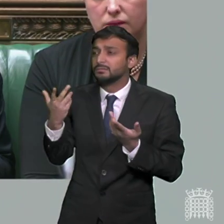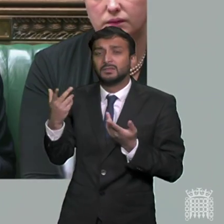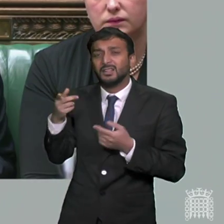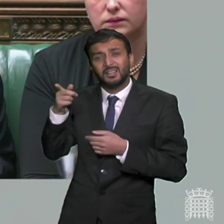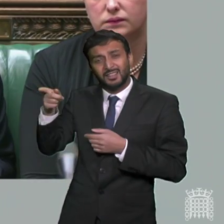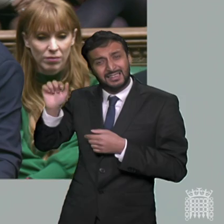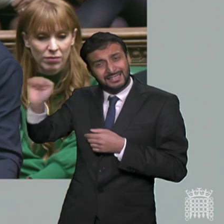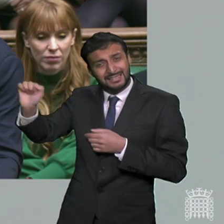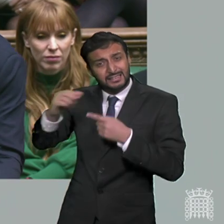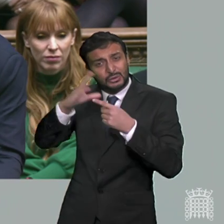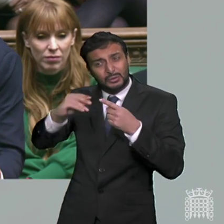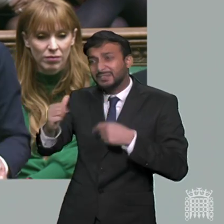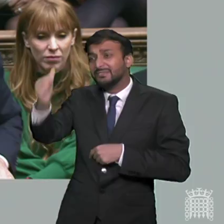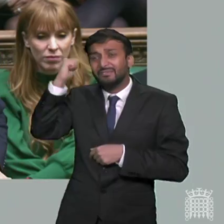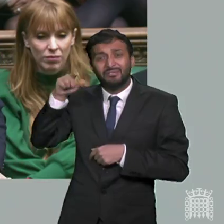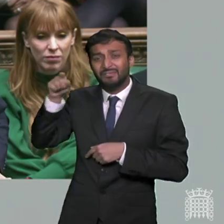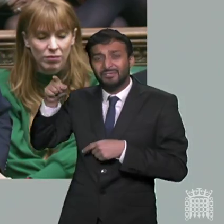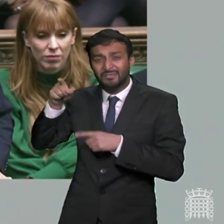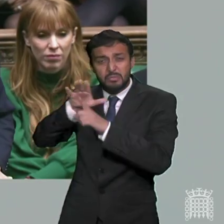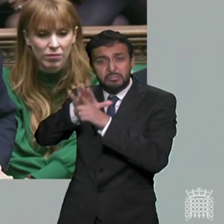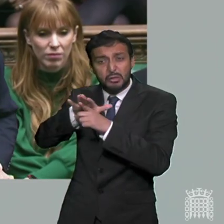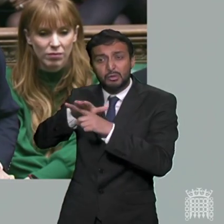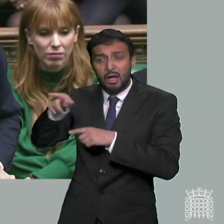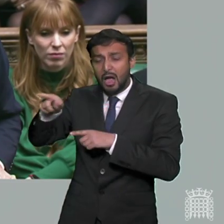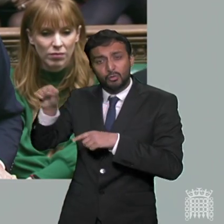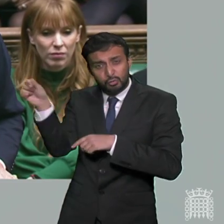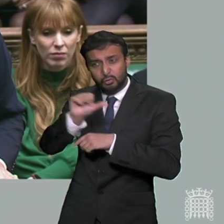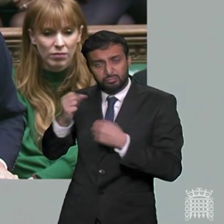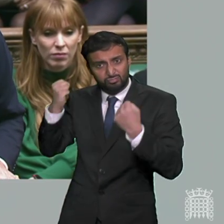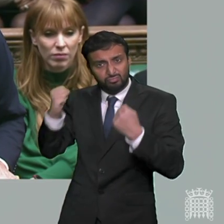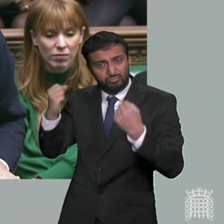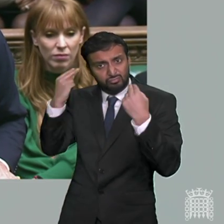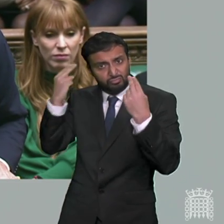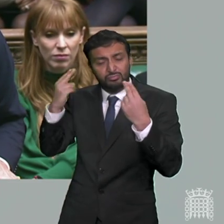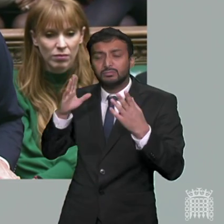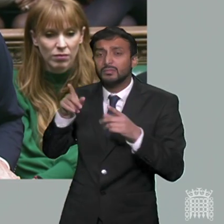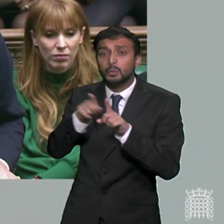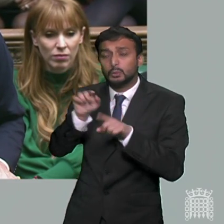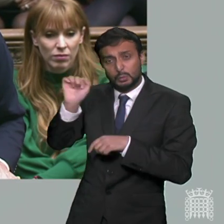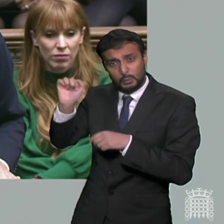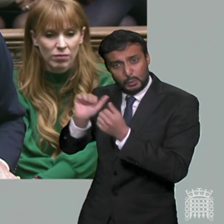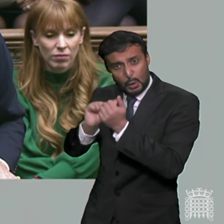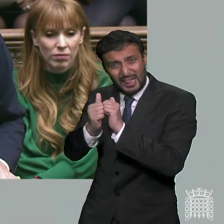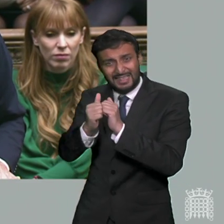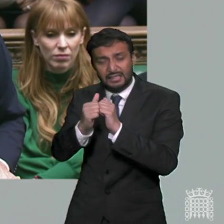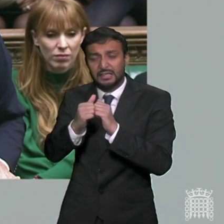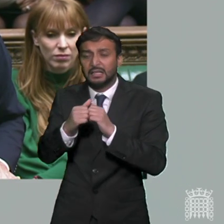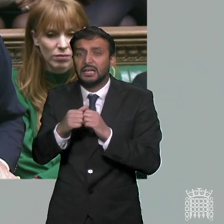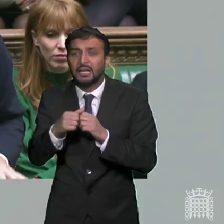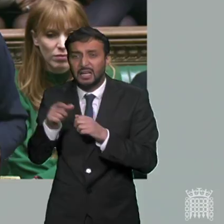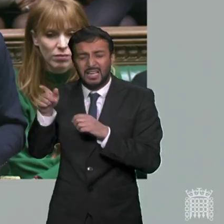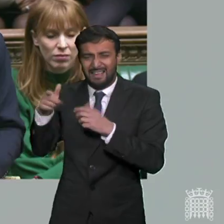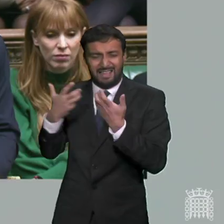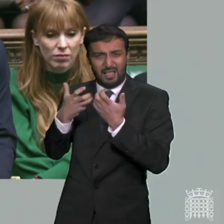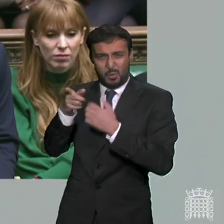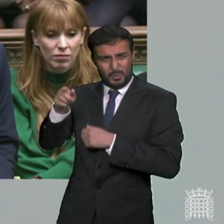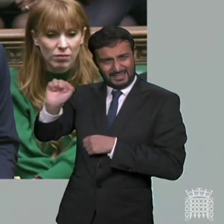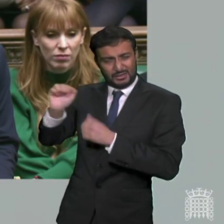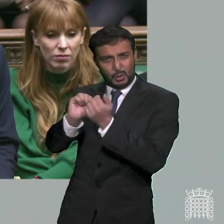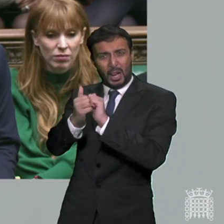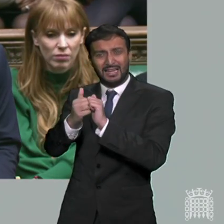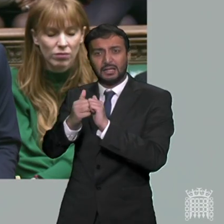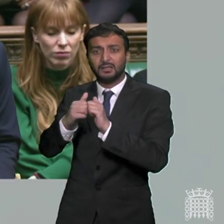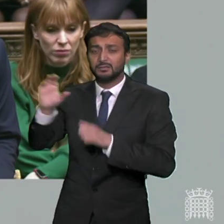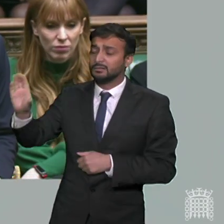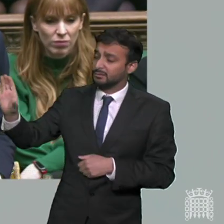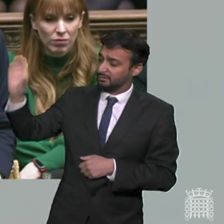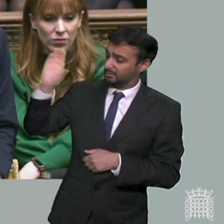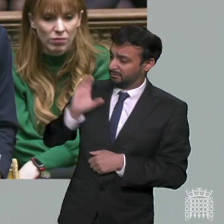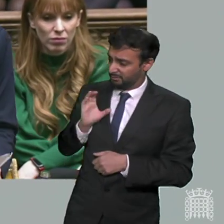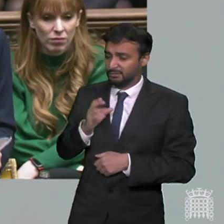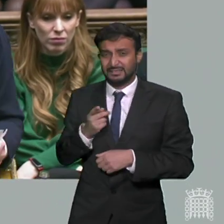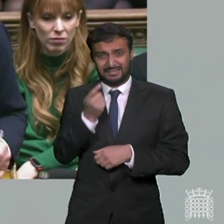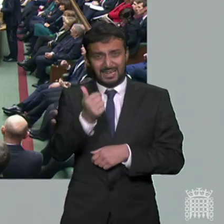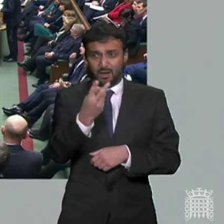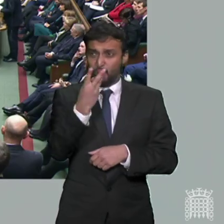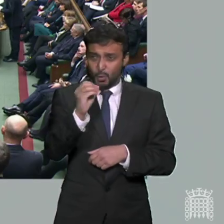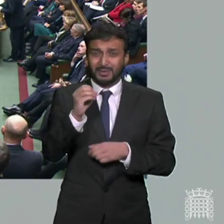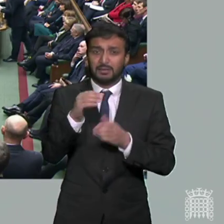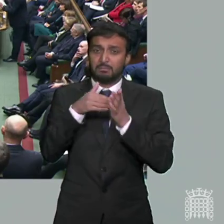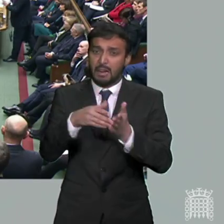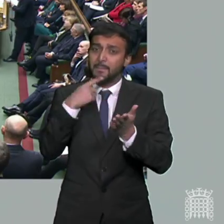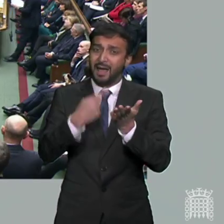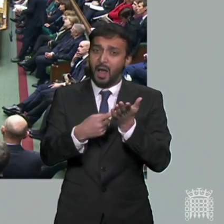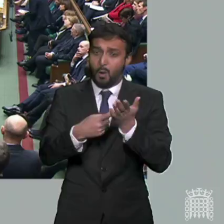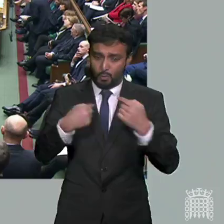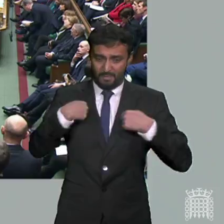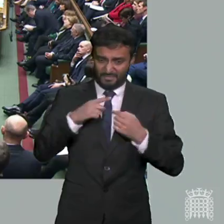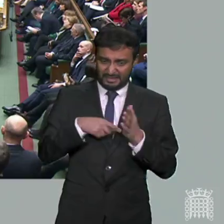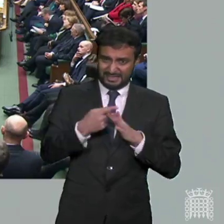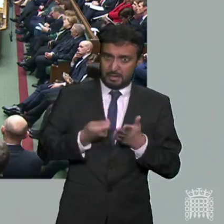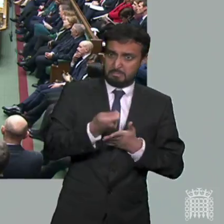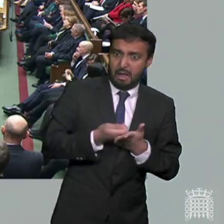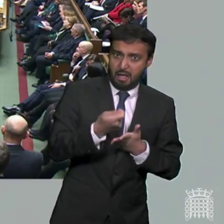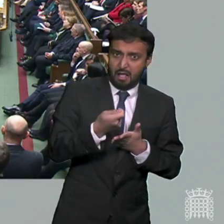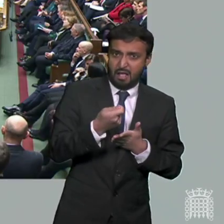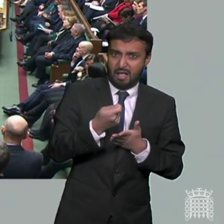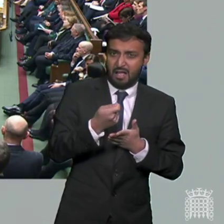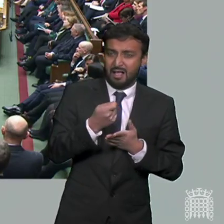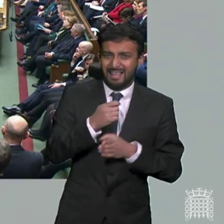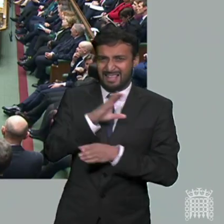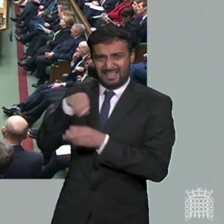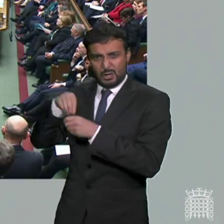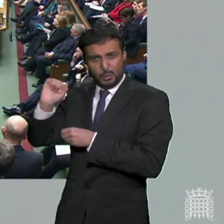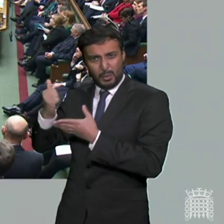Now, Mr Speaker, how did his colleague, Baroness Mone, end up with nearly £30 million of taxpayers’ money in her bank account?